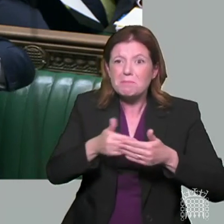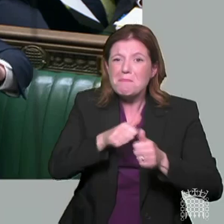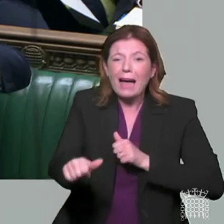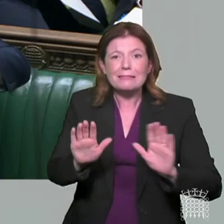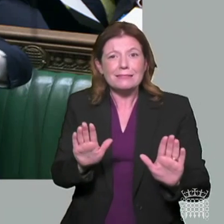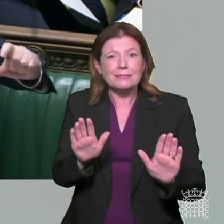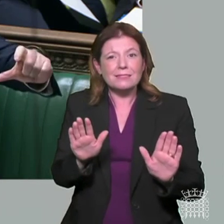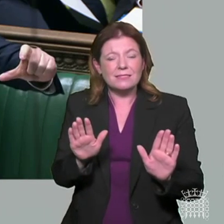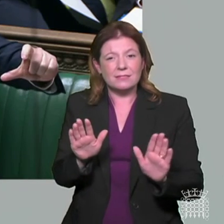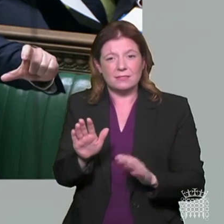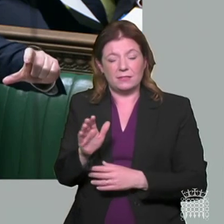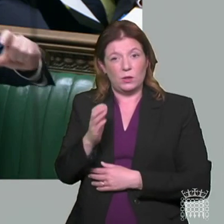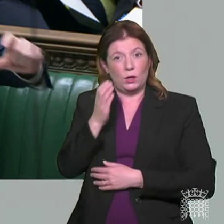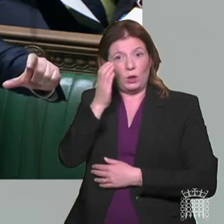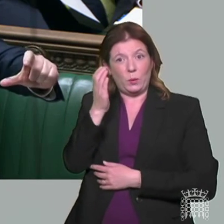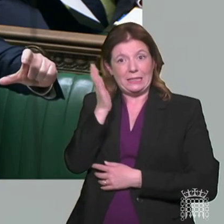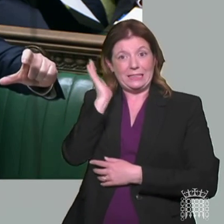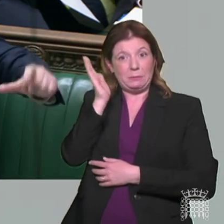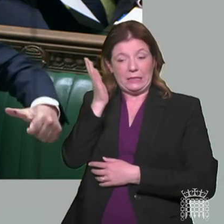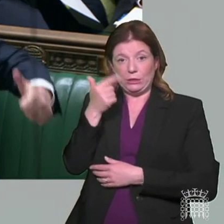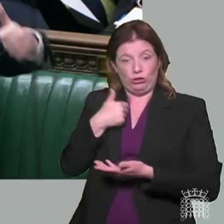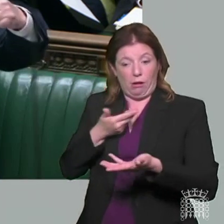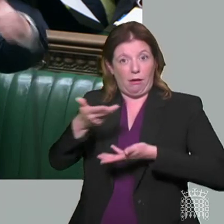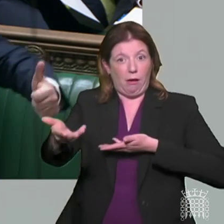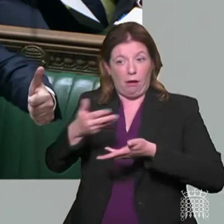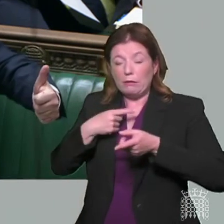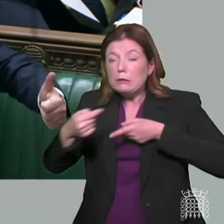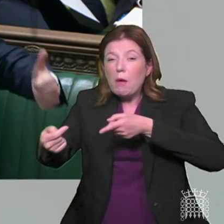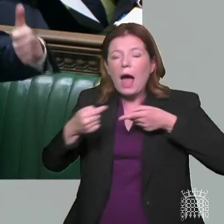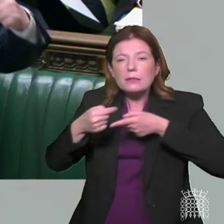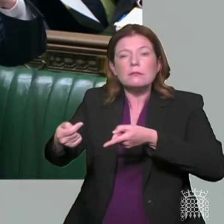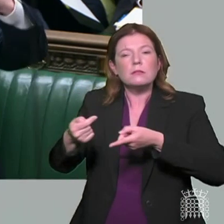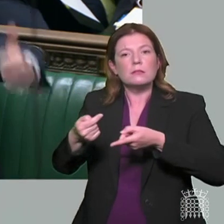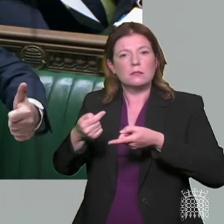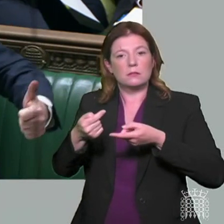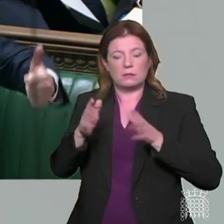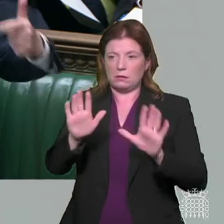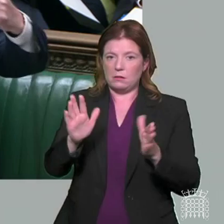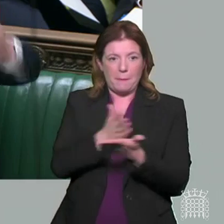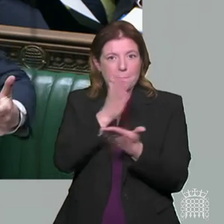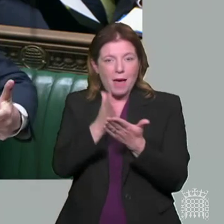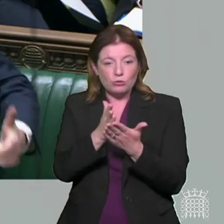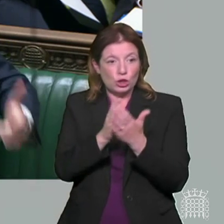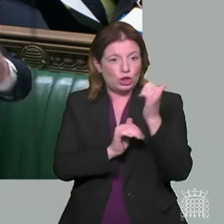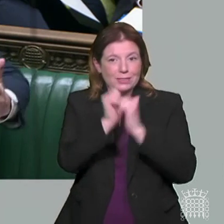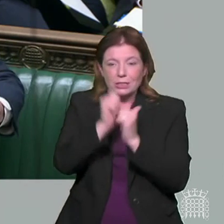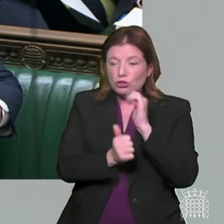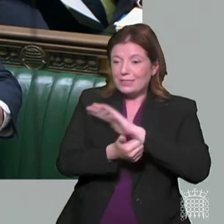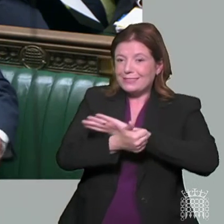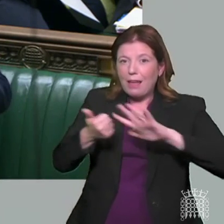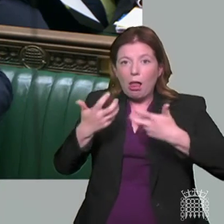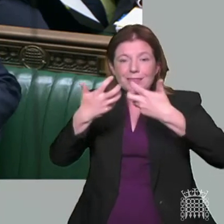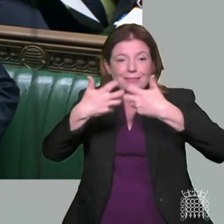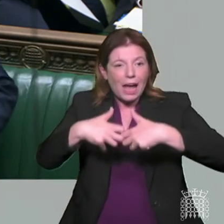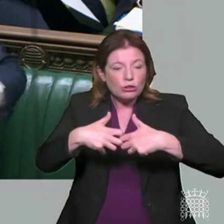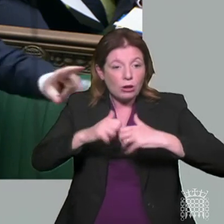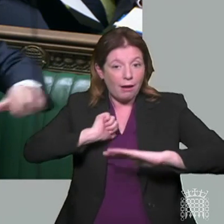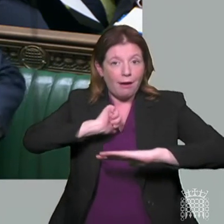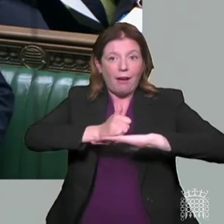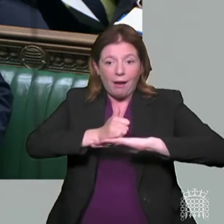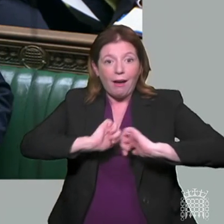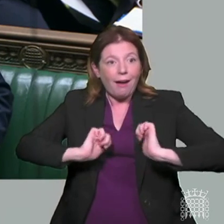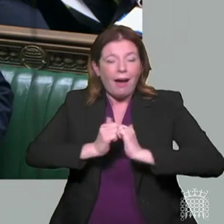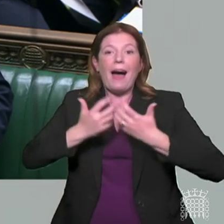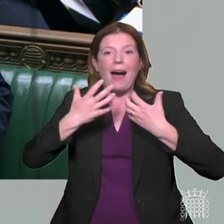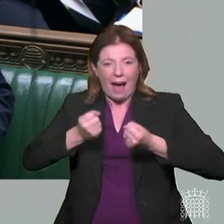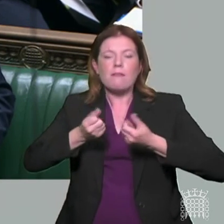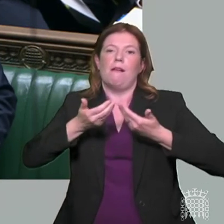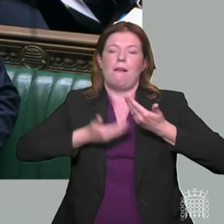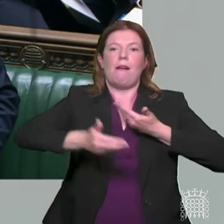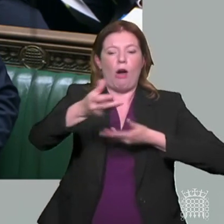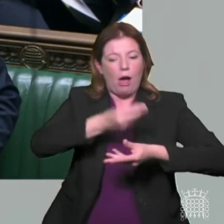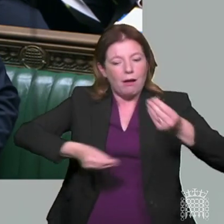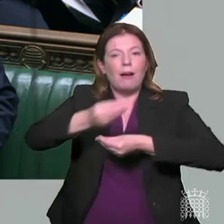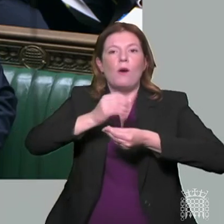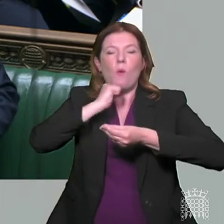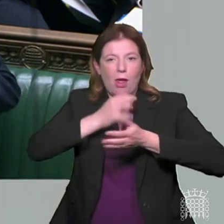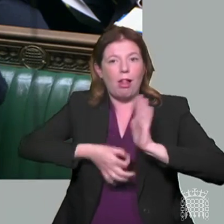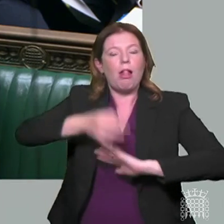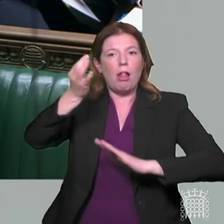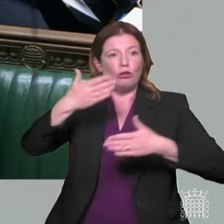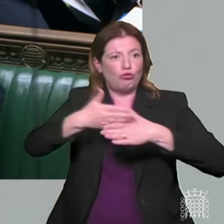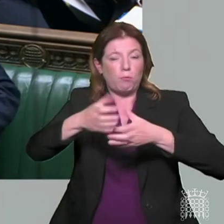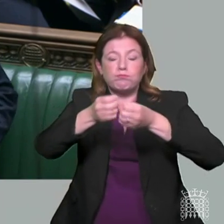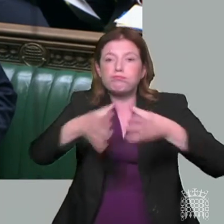The Queen’s Speech that we have been debating is about putting in the infrastructure, skills and technology that will continue to build the platform for growth and jobs in this country.